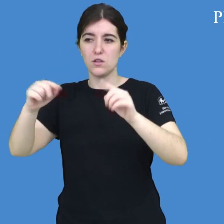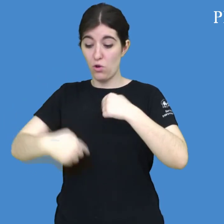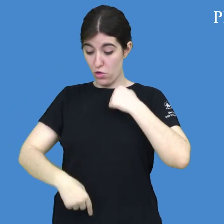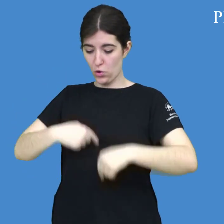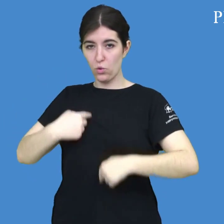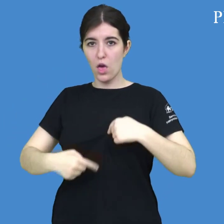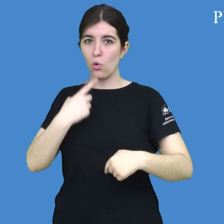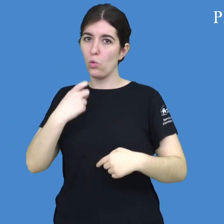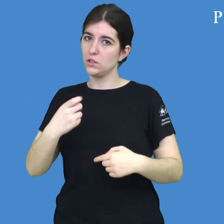circulación